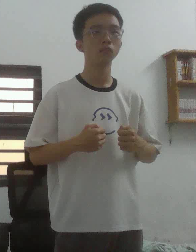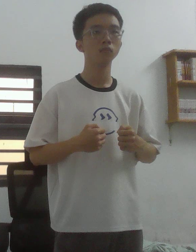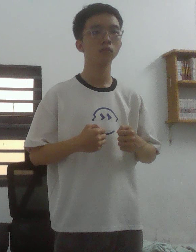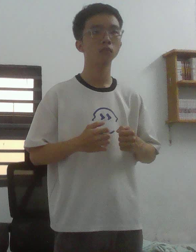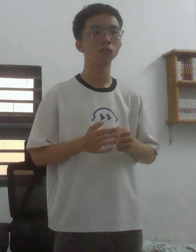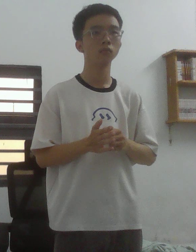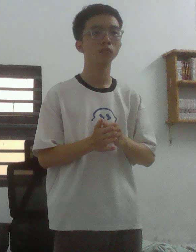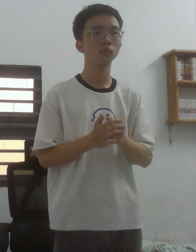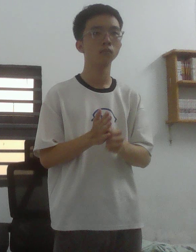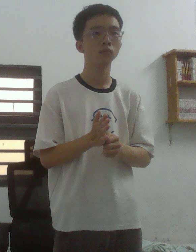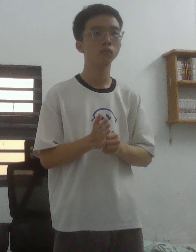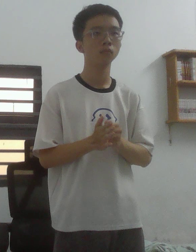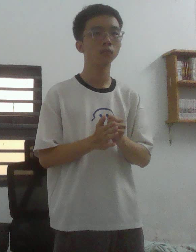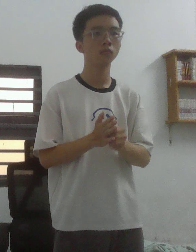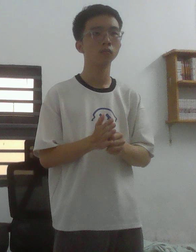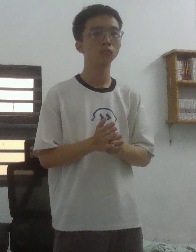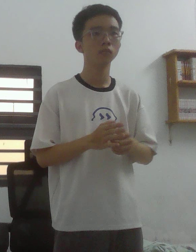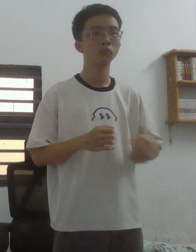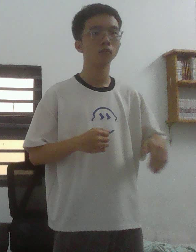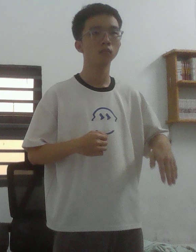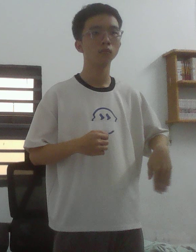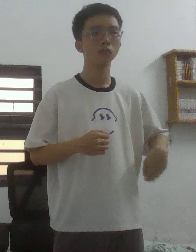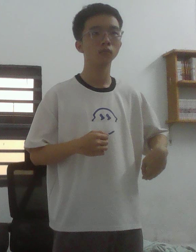thang sau